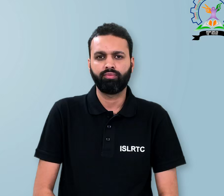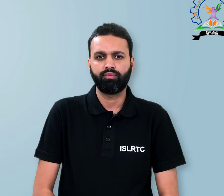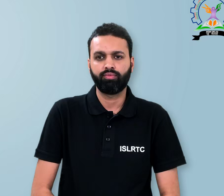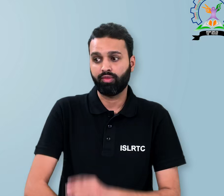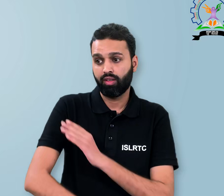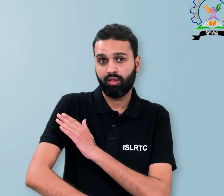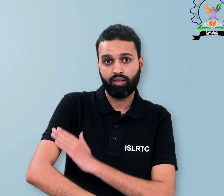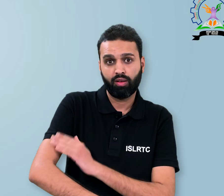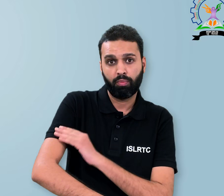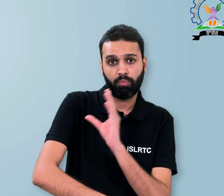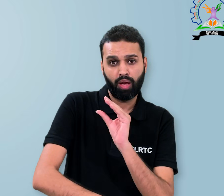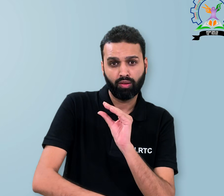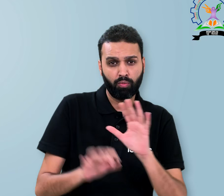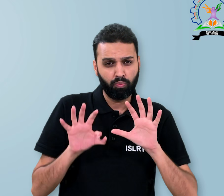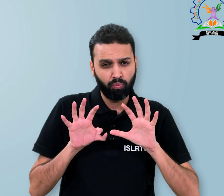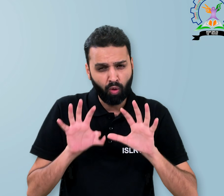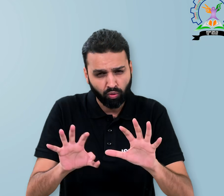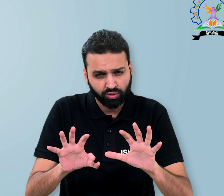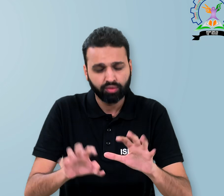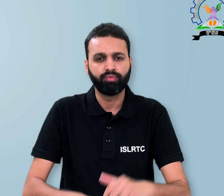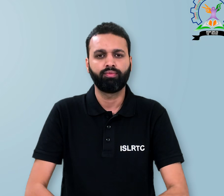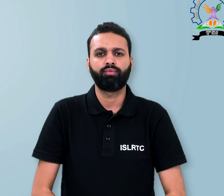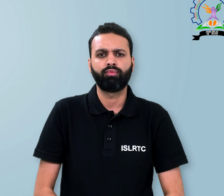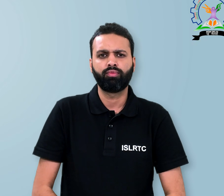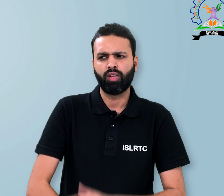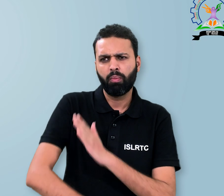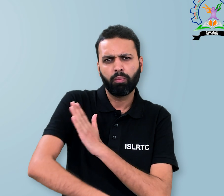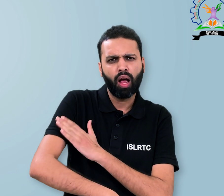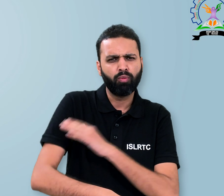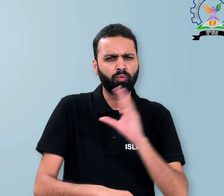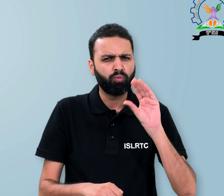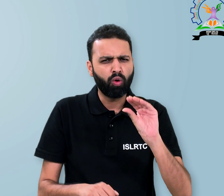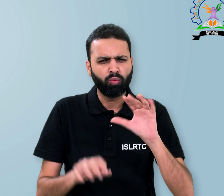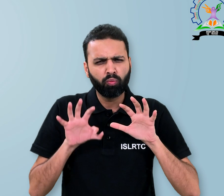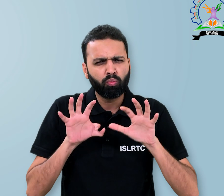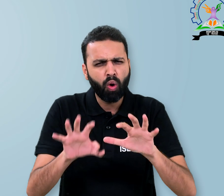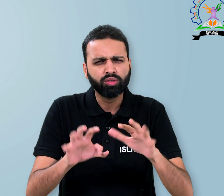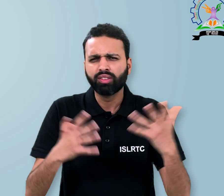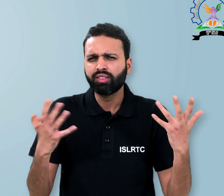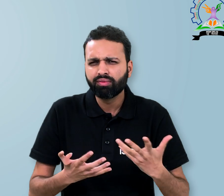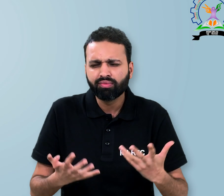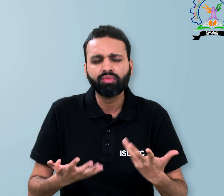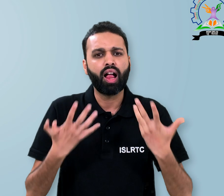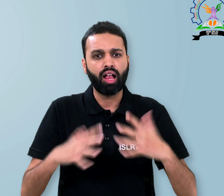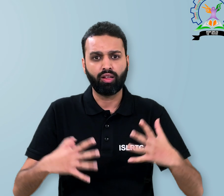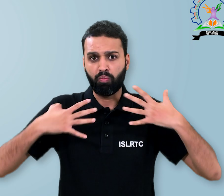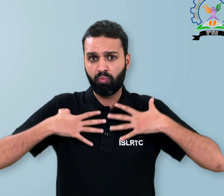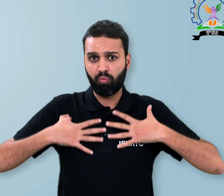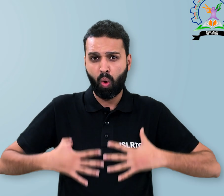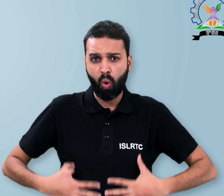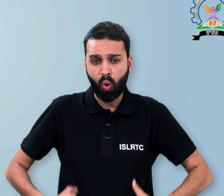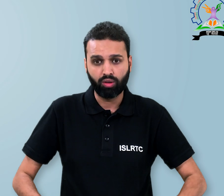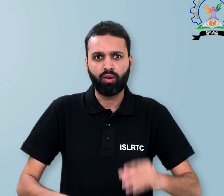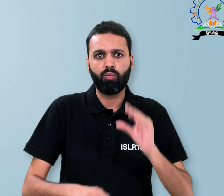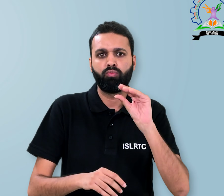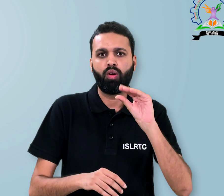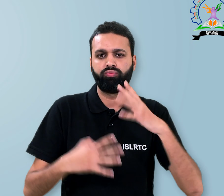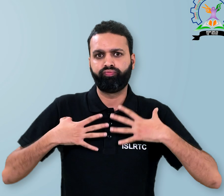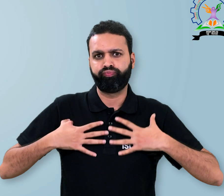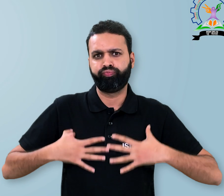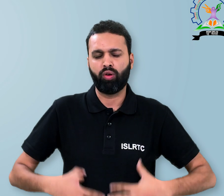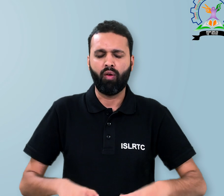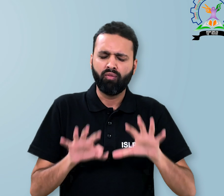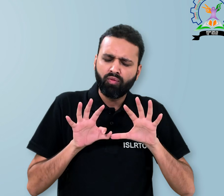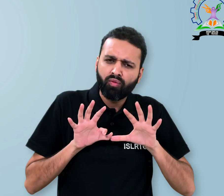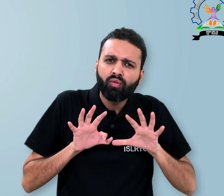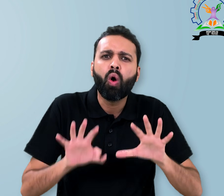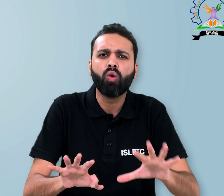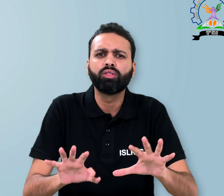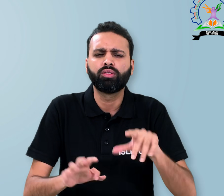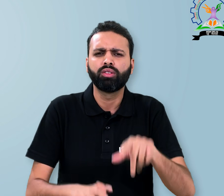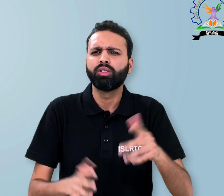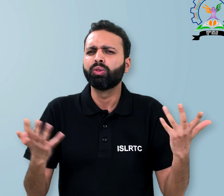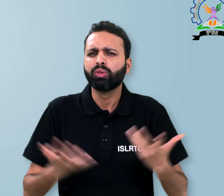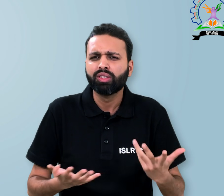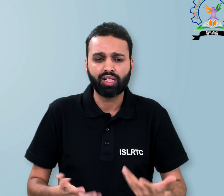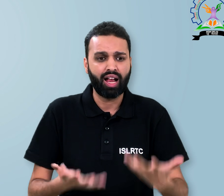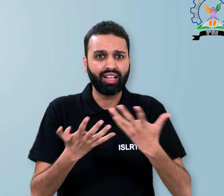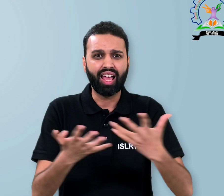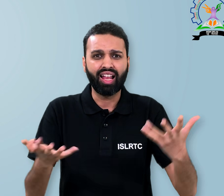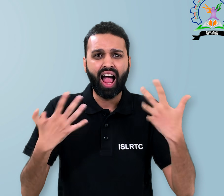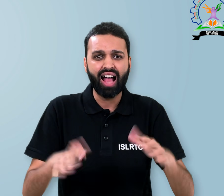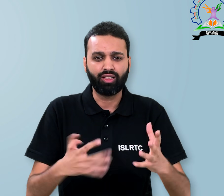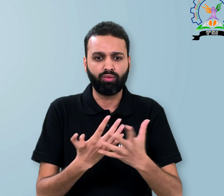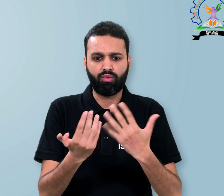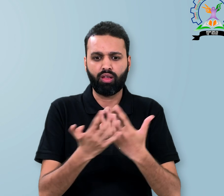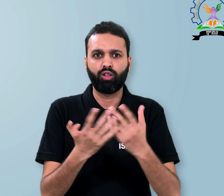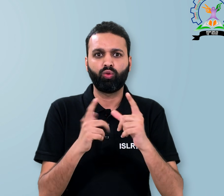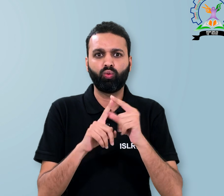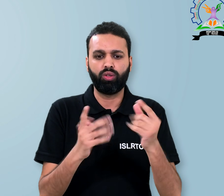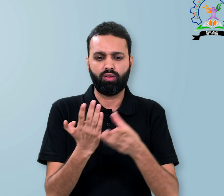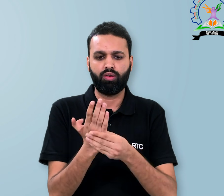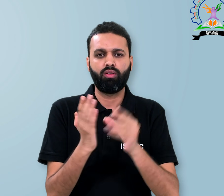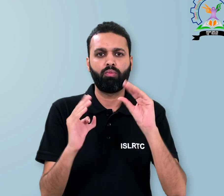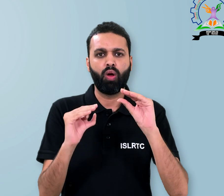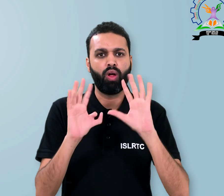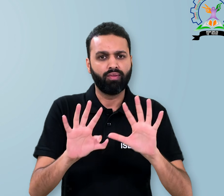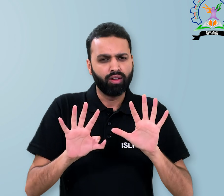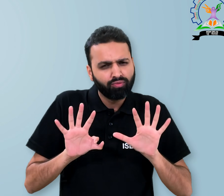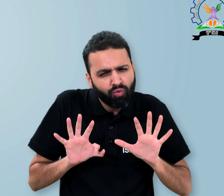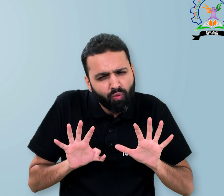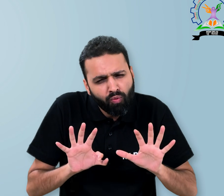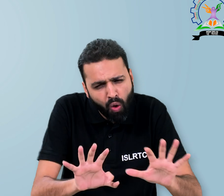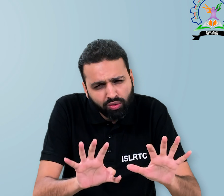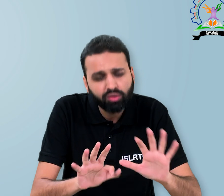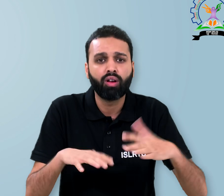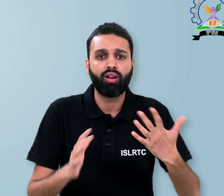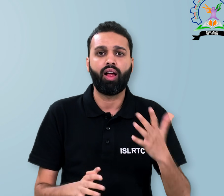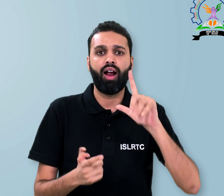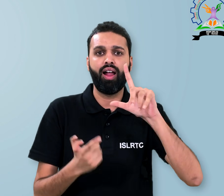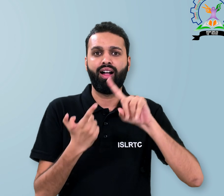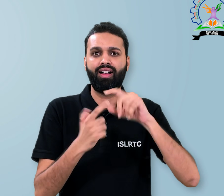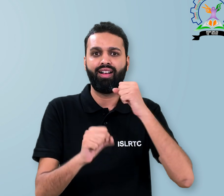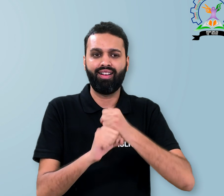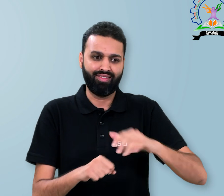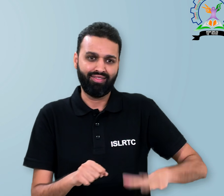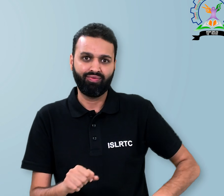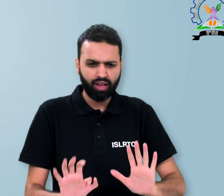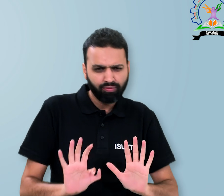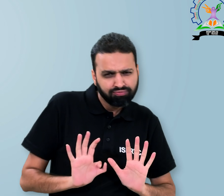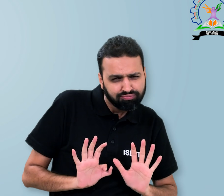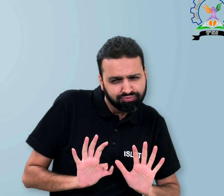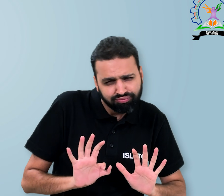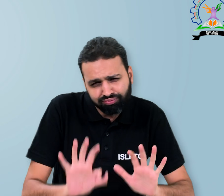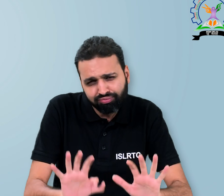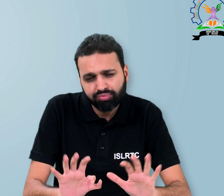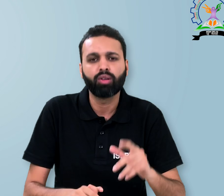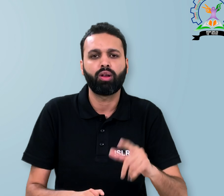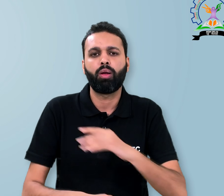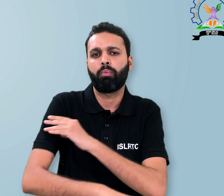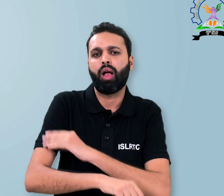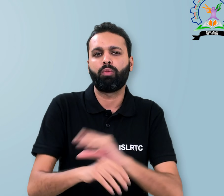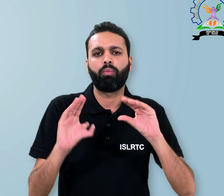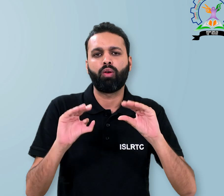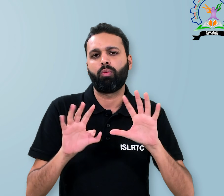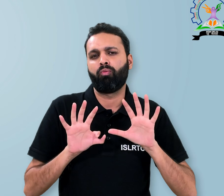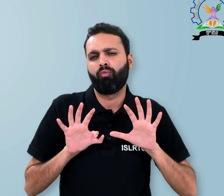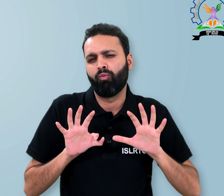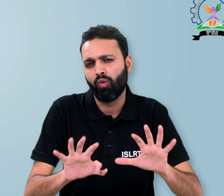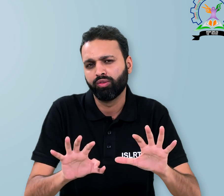Muscular Force Muscular force is the force applied using muscles in body parts such as the arms or legs.